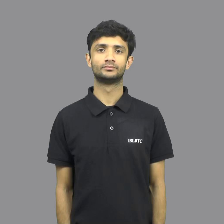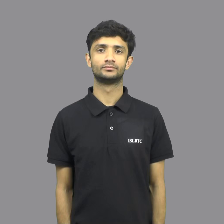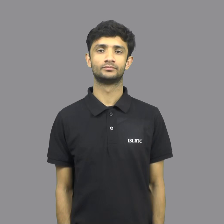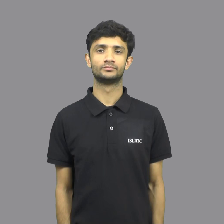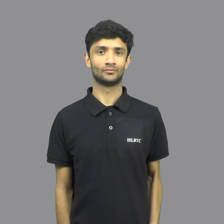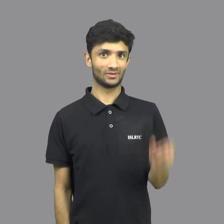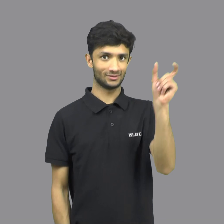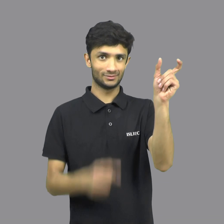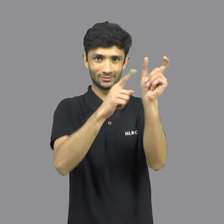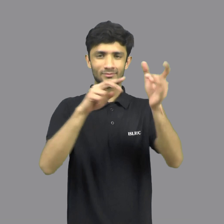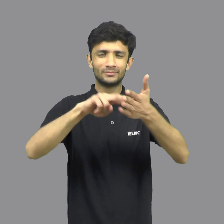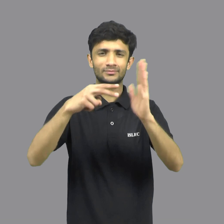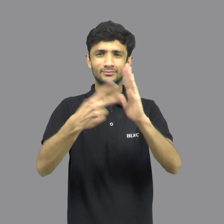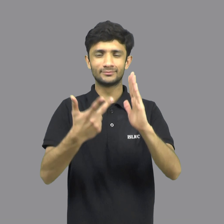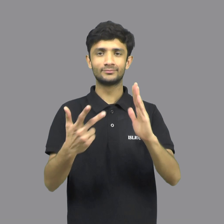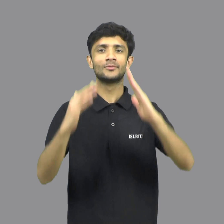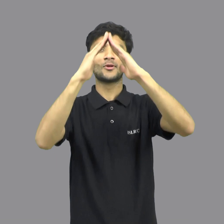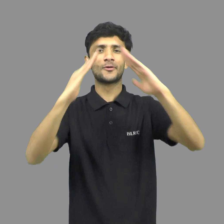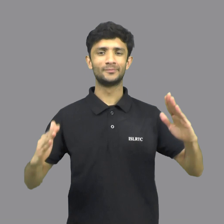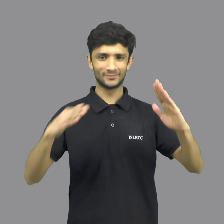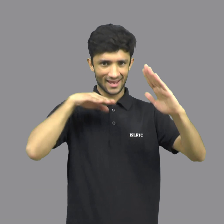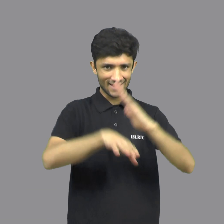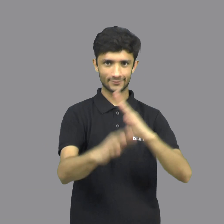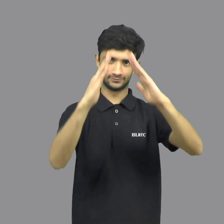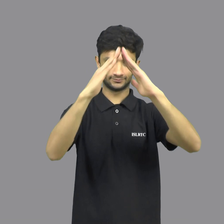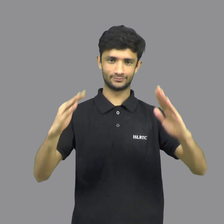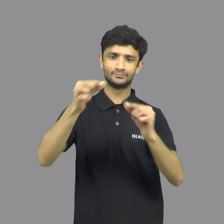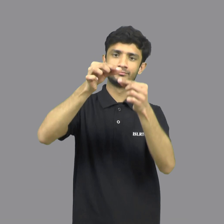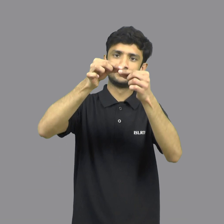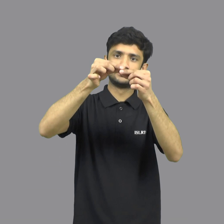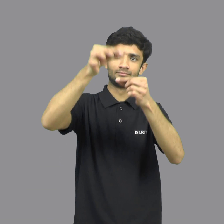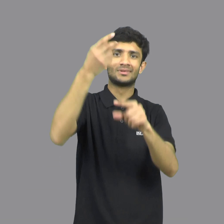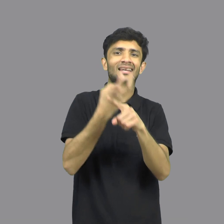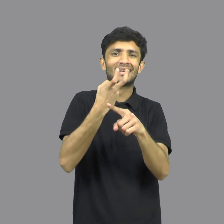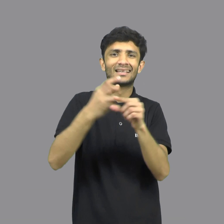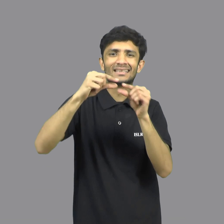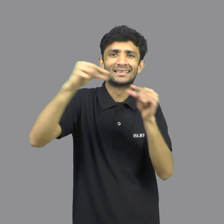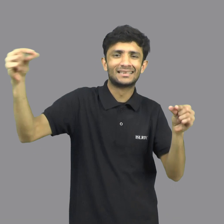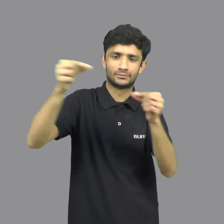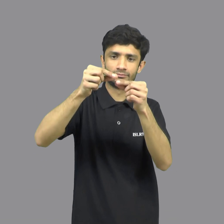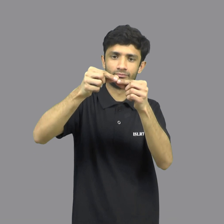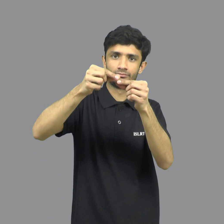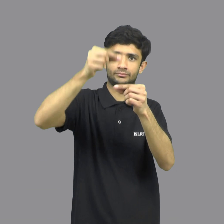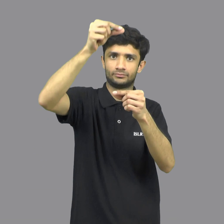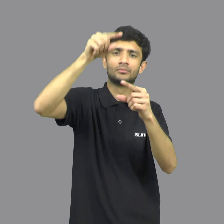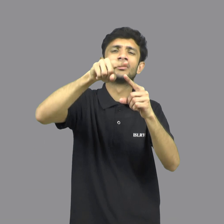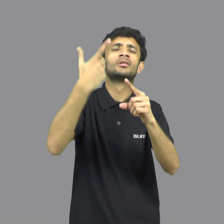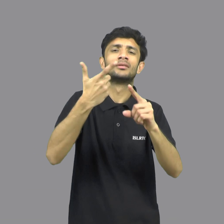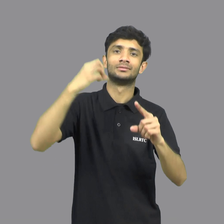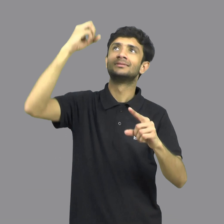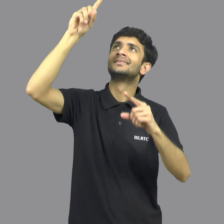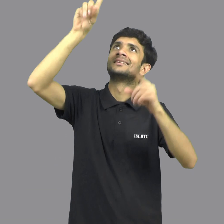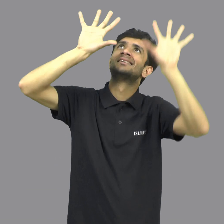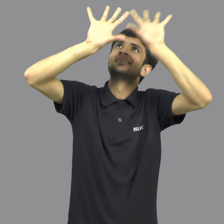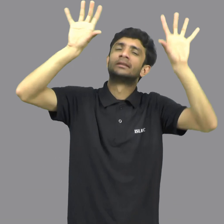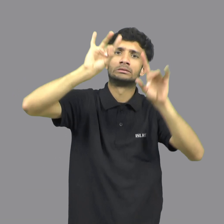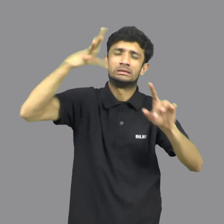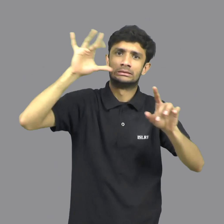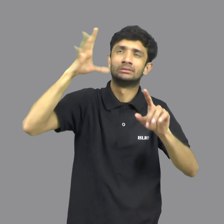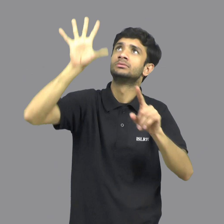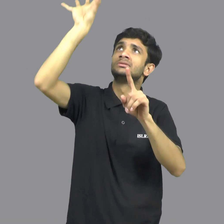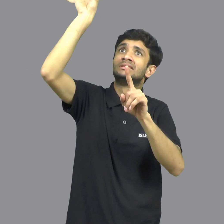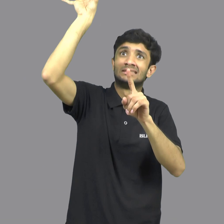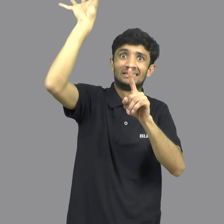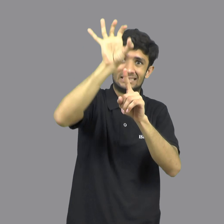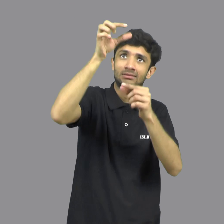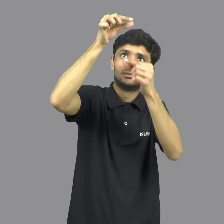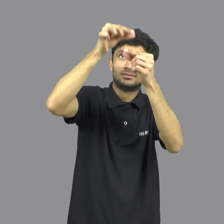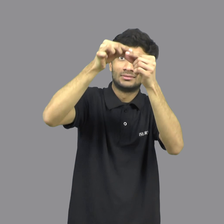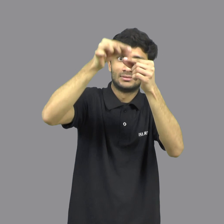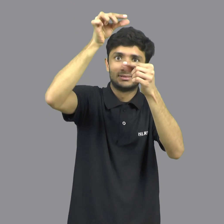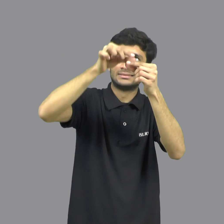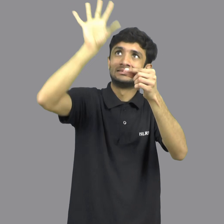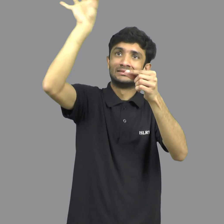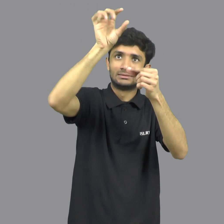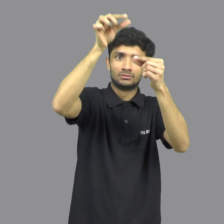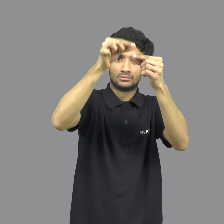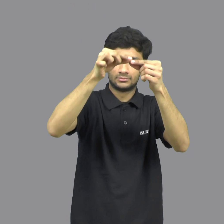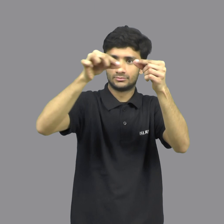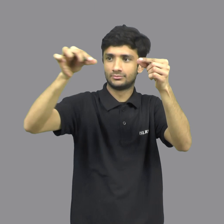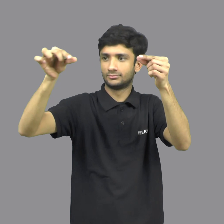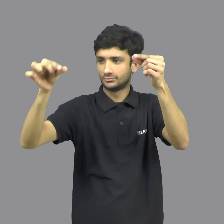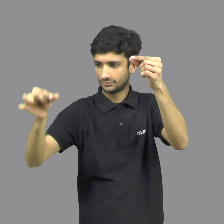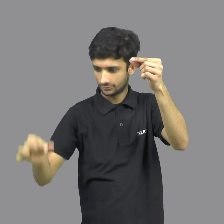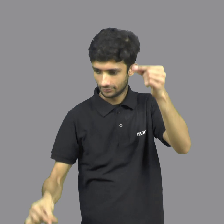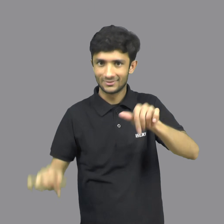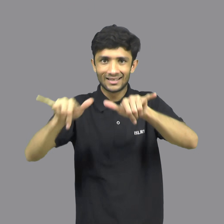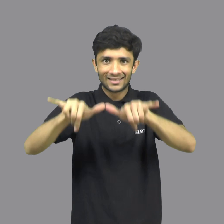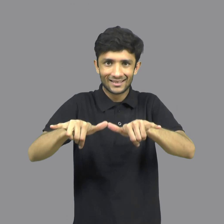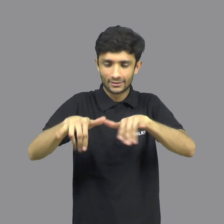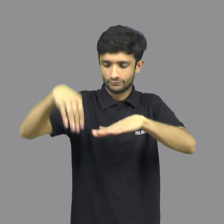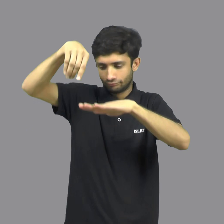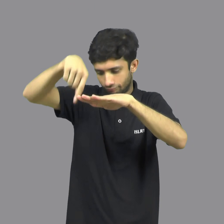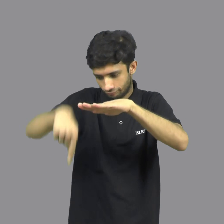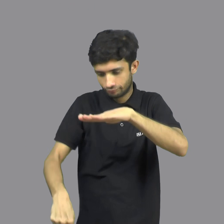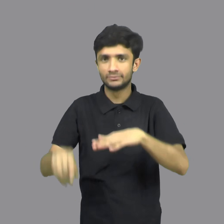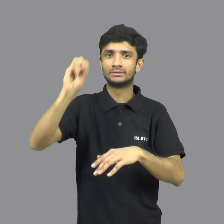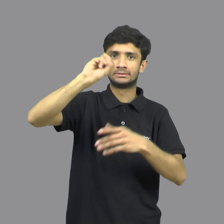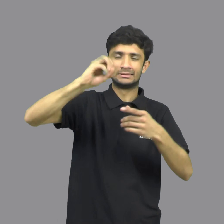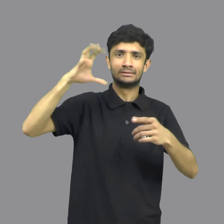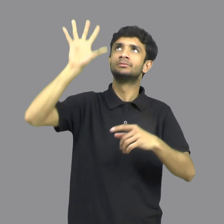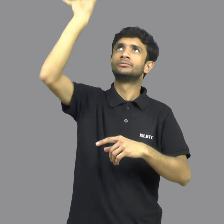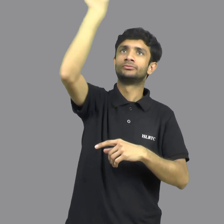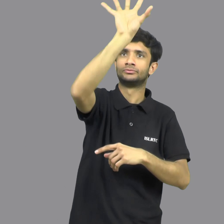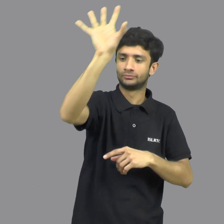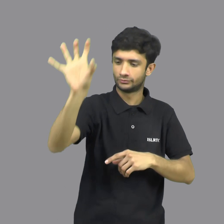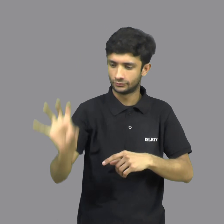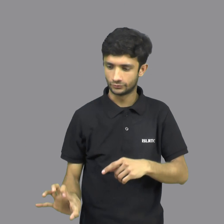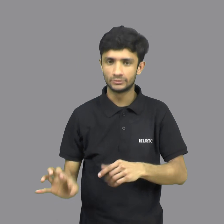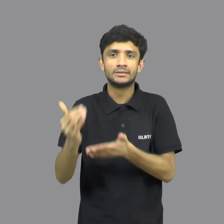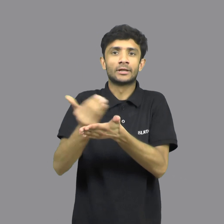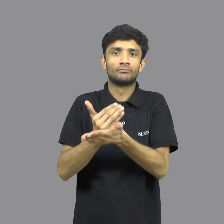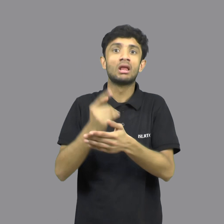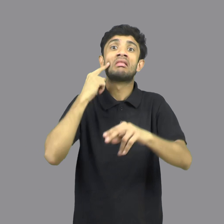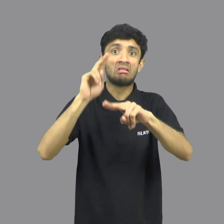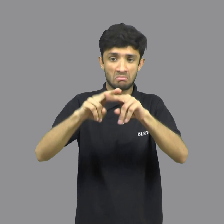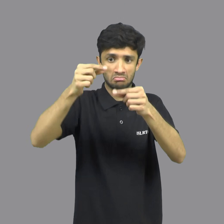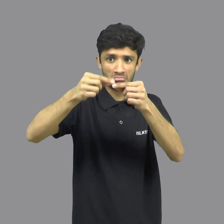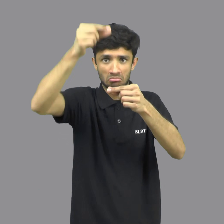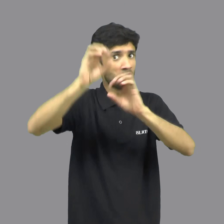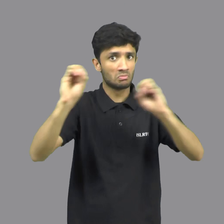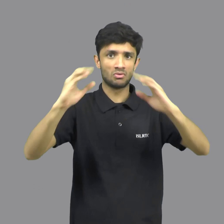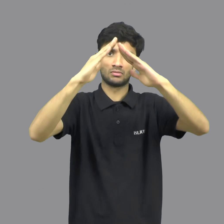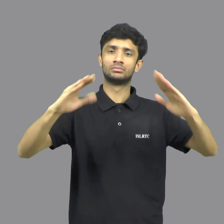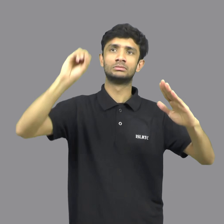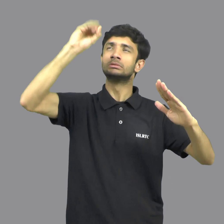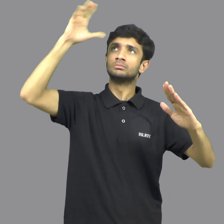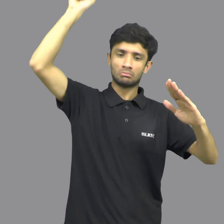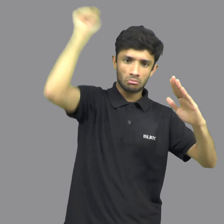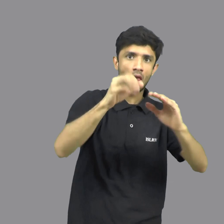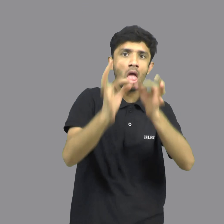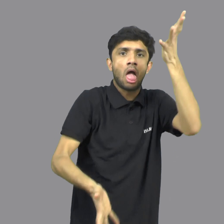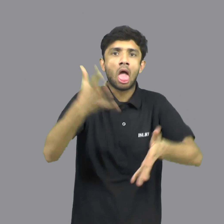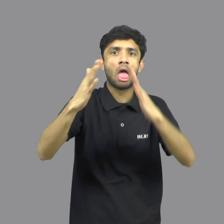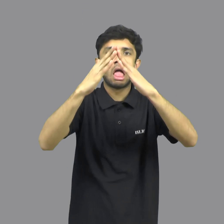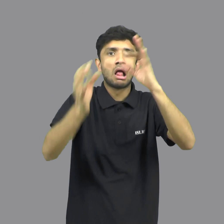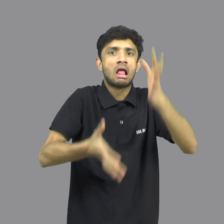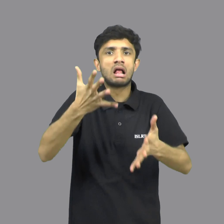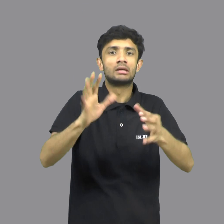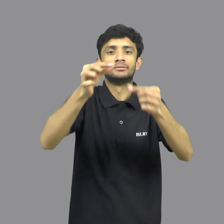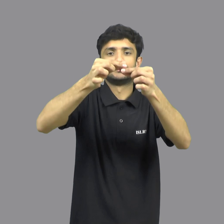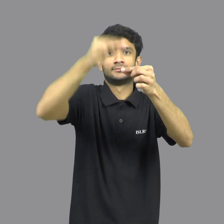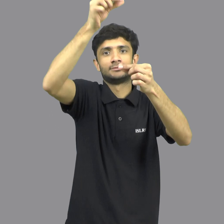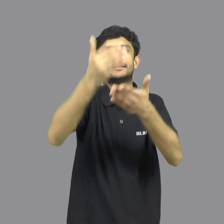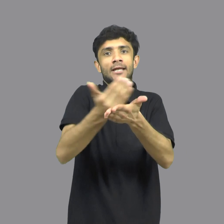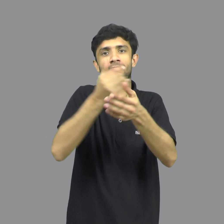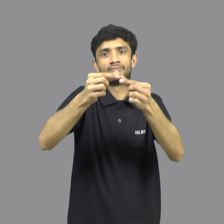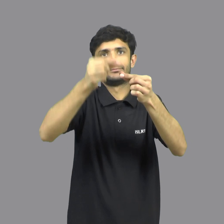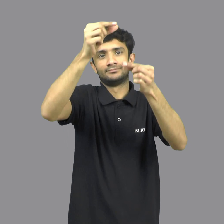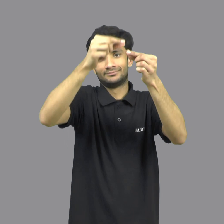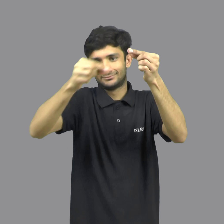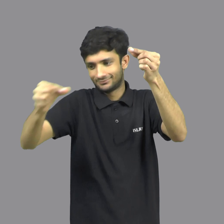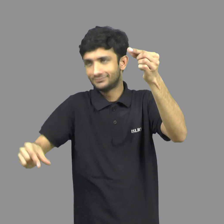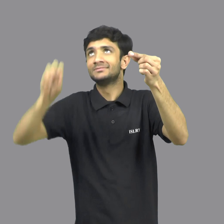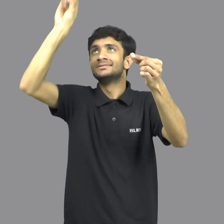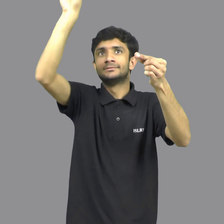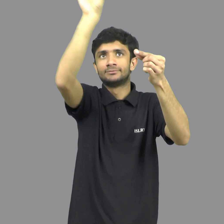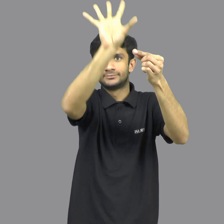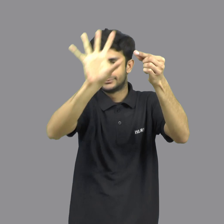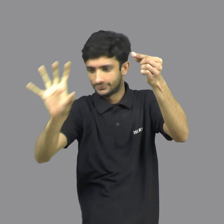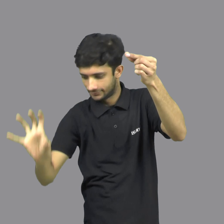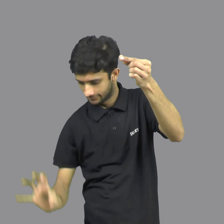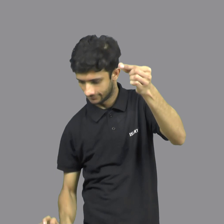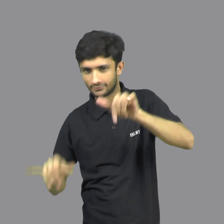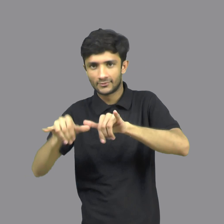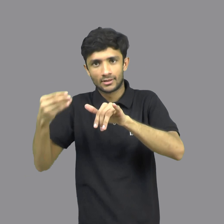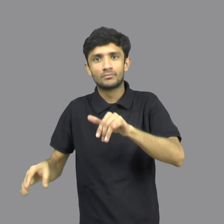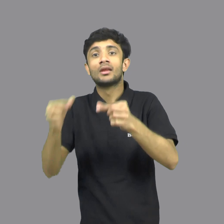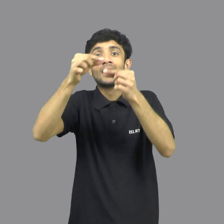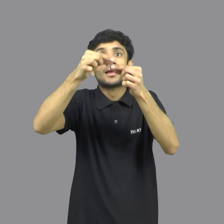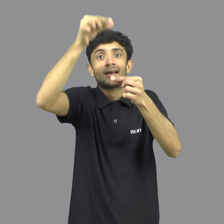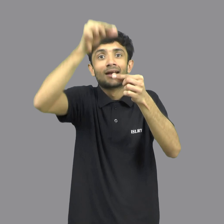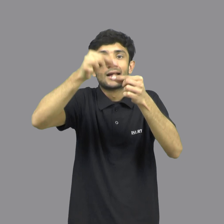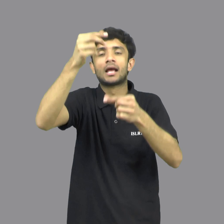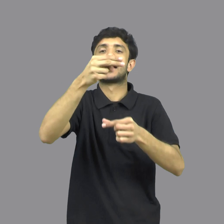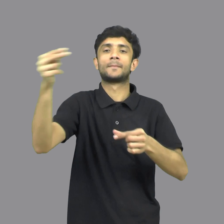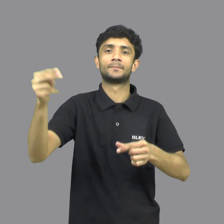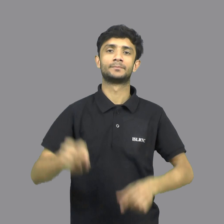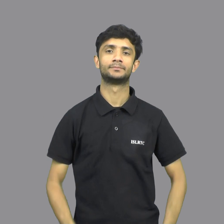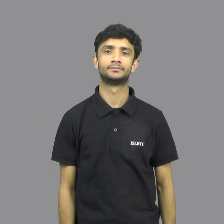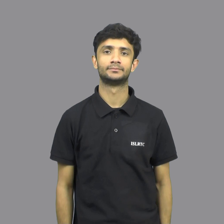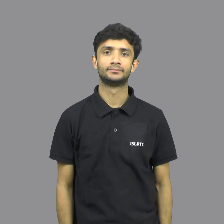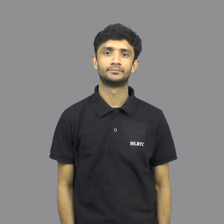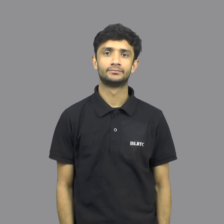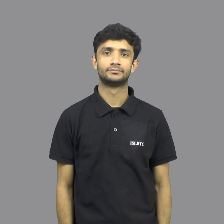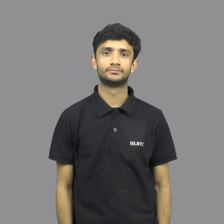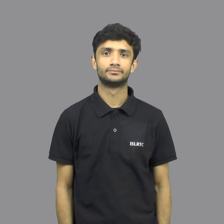Lightning Conductor